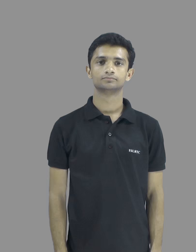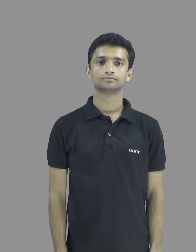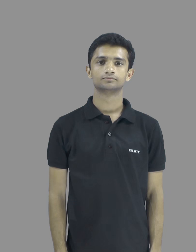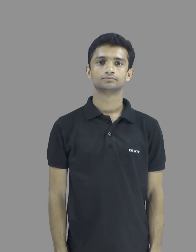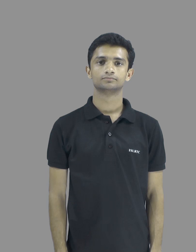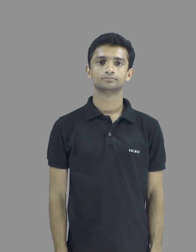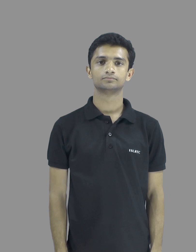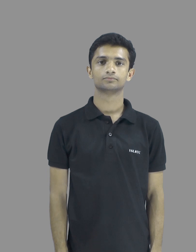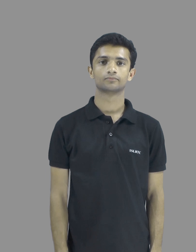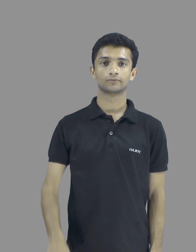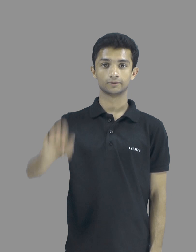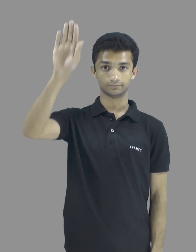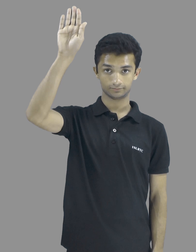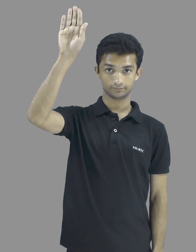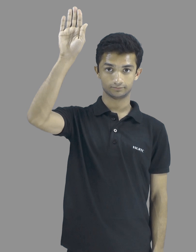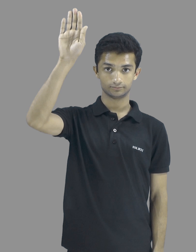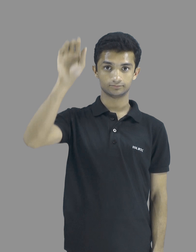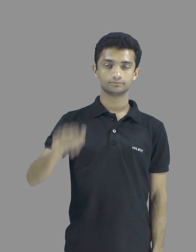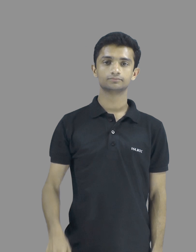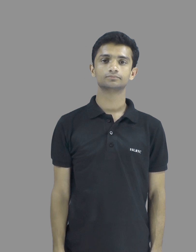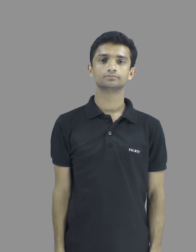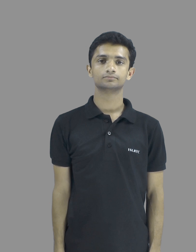Raise (Hand)